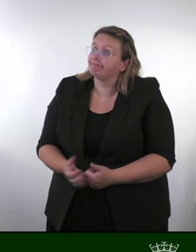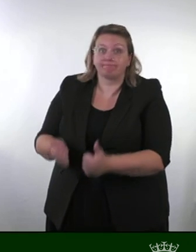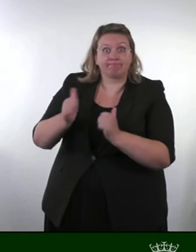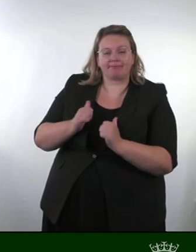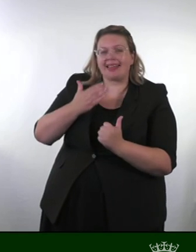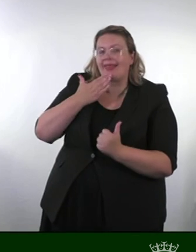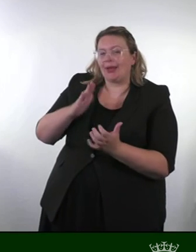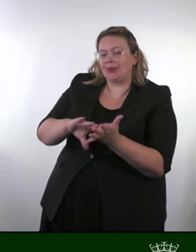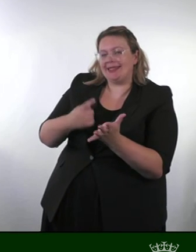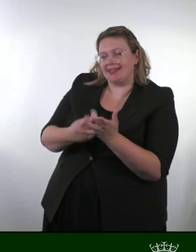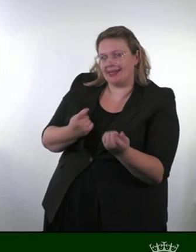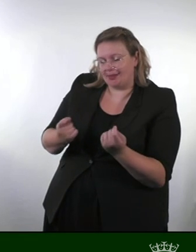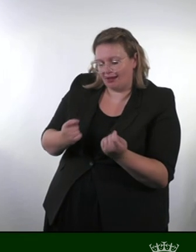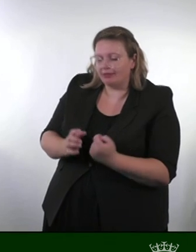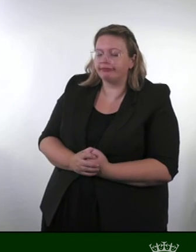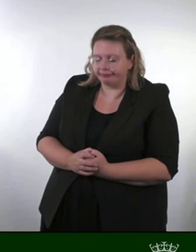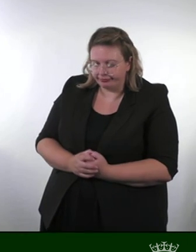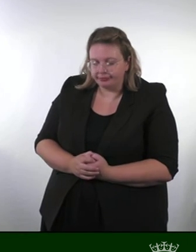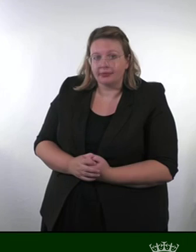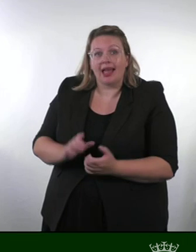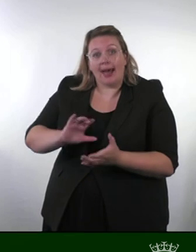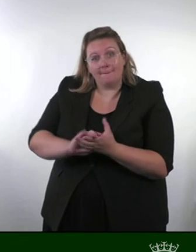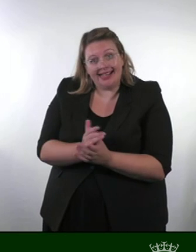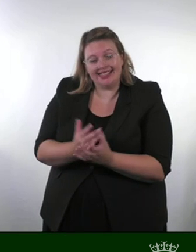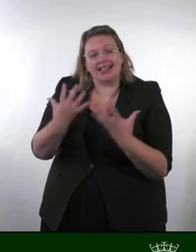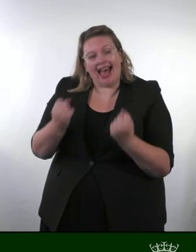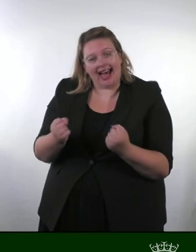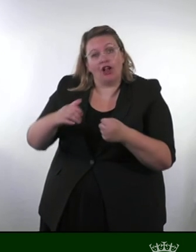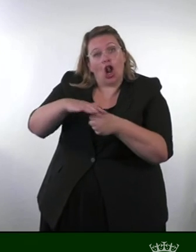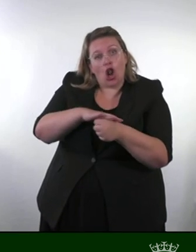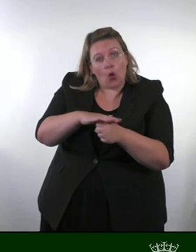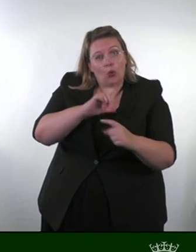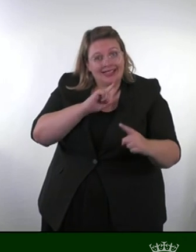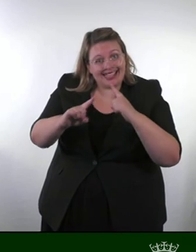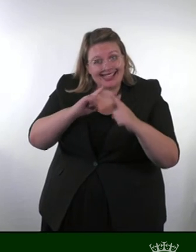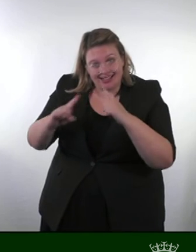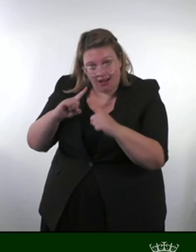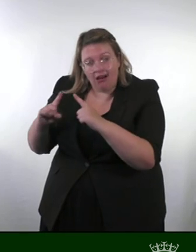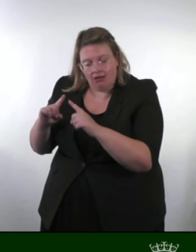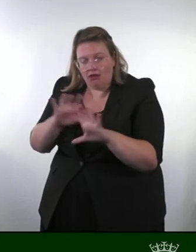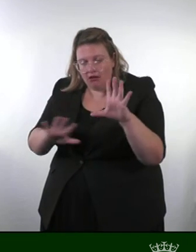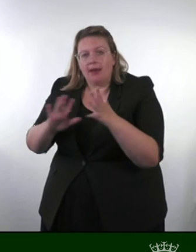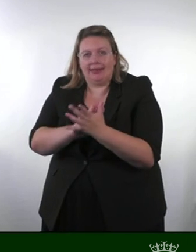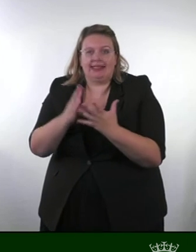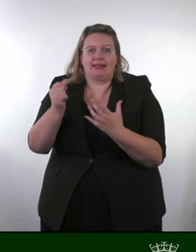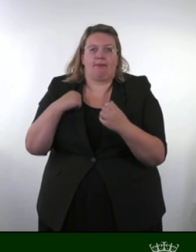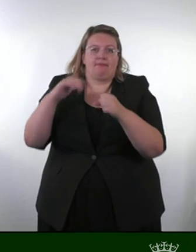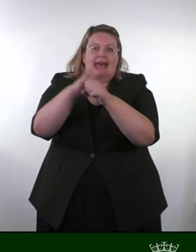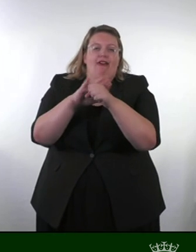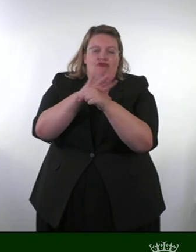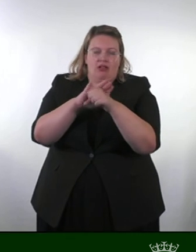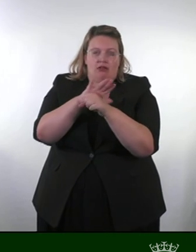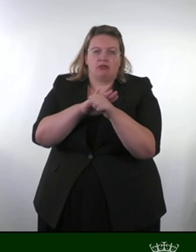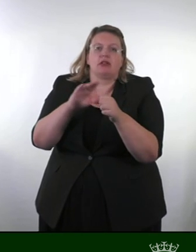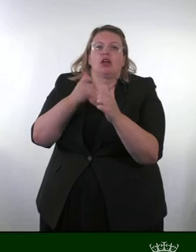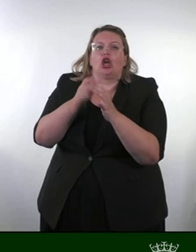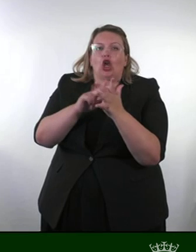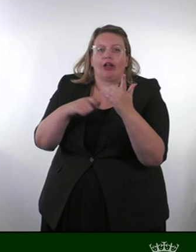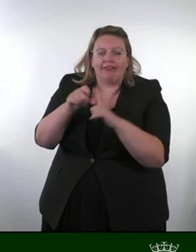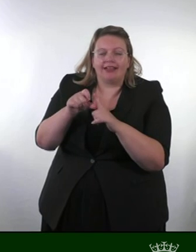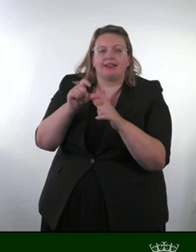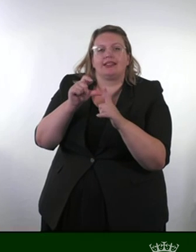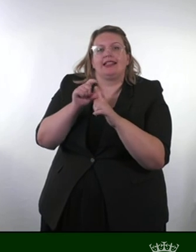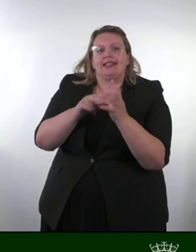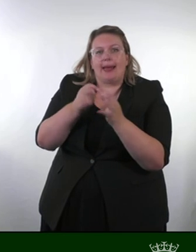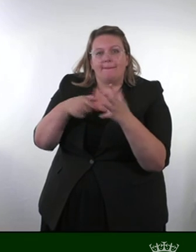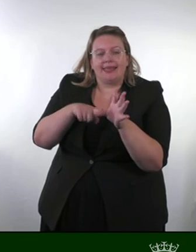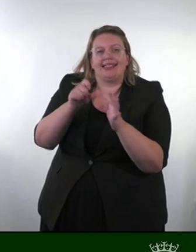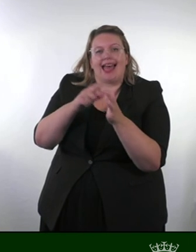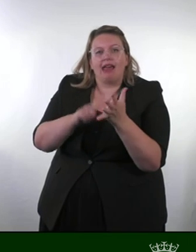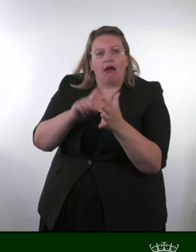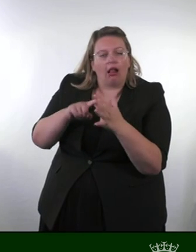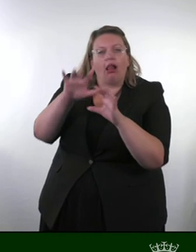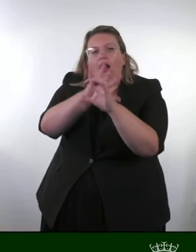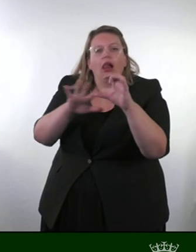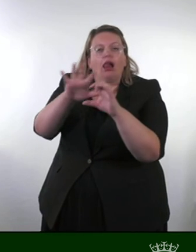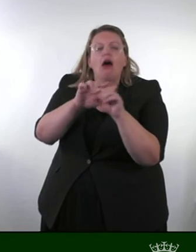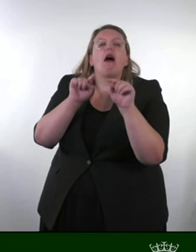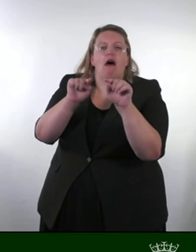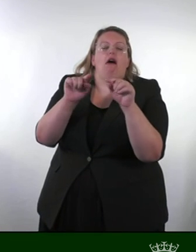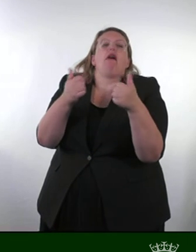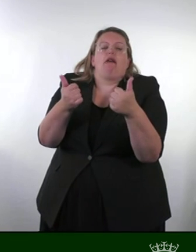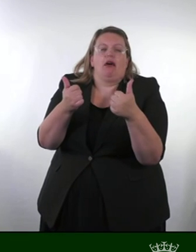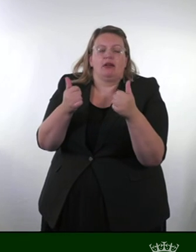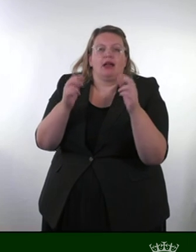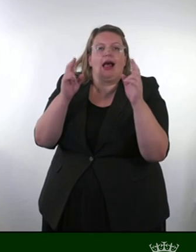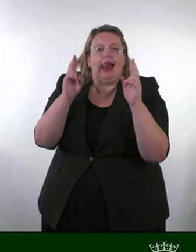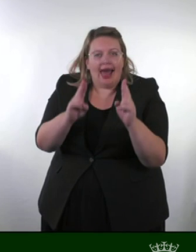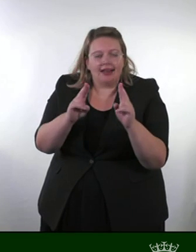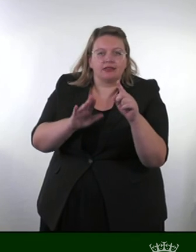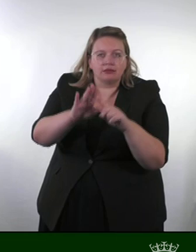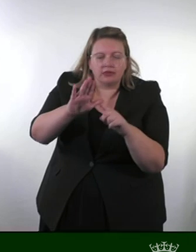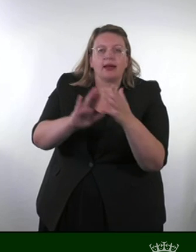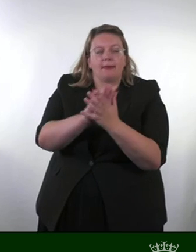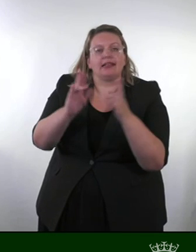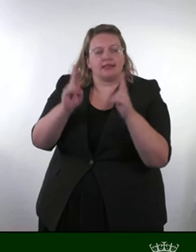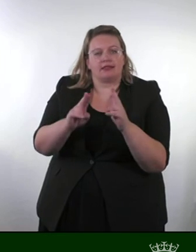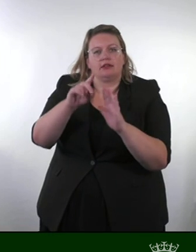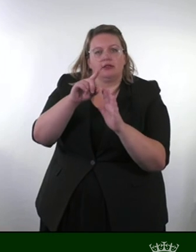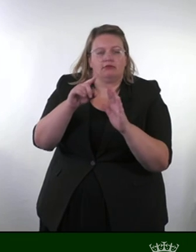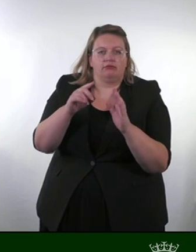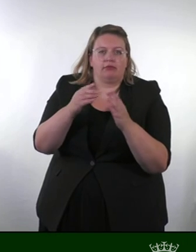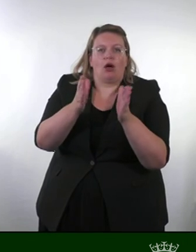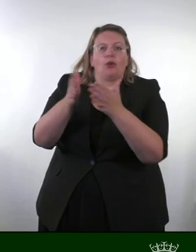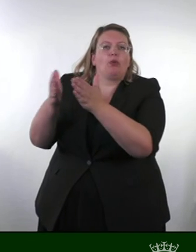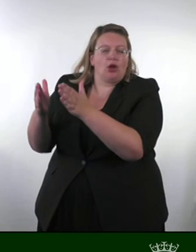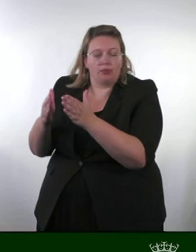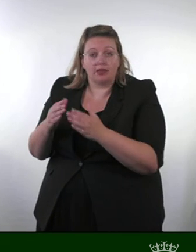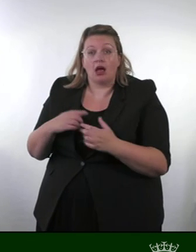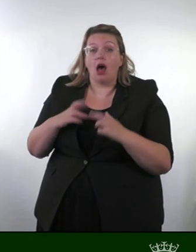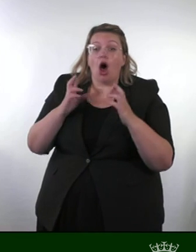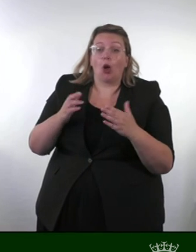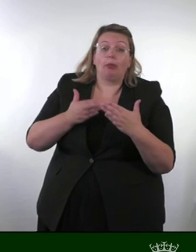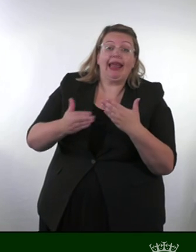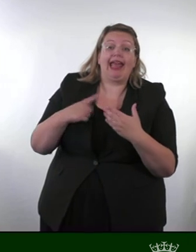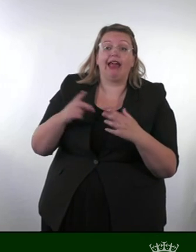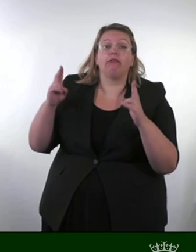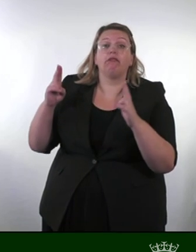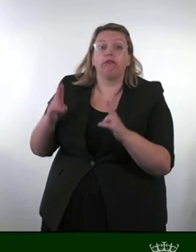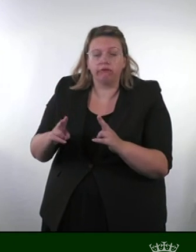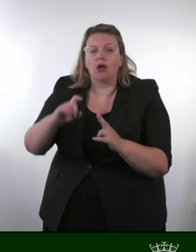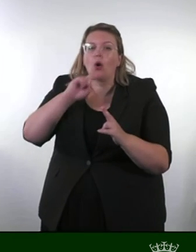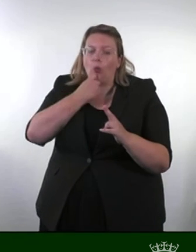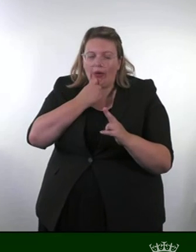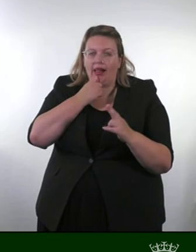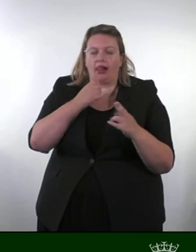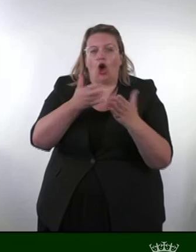While I am pleased that localised data has allowed local restrictions to be lifted in parts of my constituency—Mirfield, Kirkburton and Denby Dale—will the Prime Minister reassure the people of Dewsbury that if infection rates continue to reduce, Dewsbury will be lifted out of local restrictions sooner rather than later?